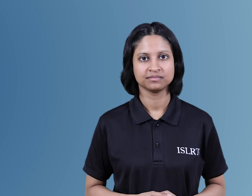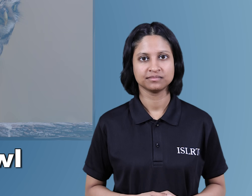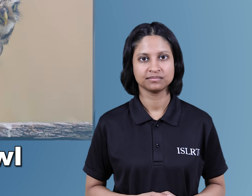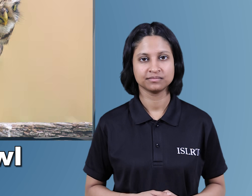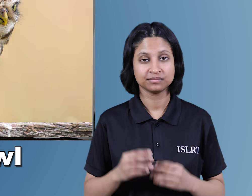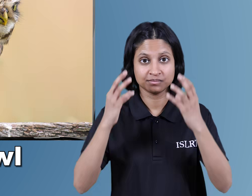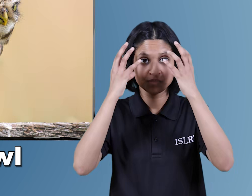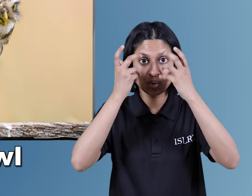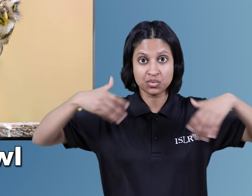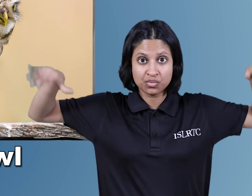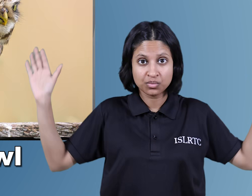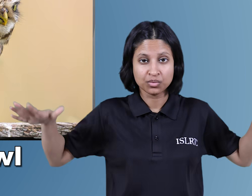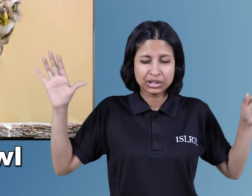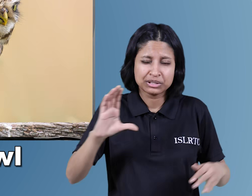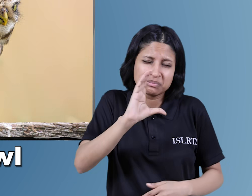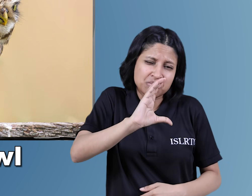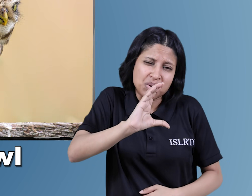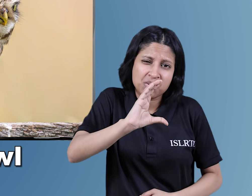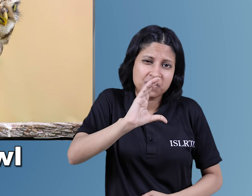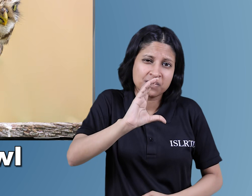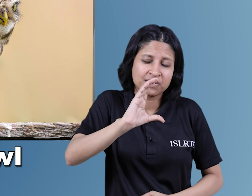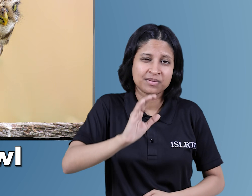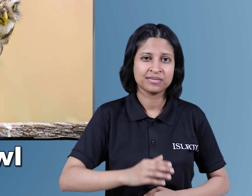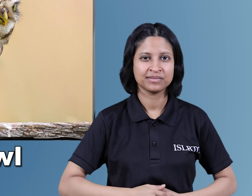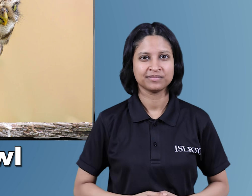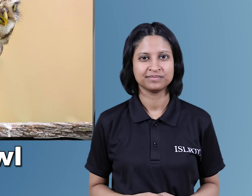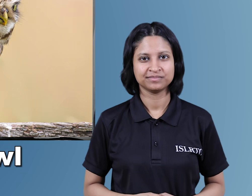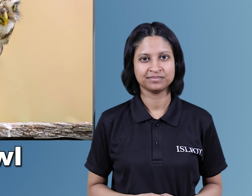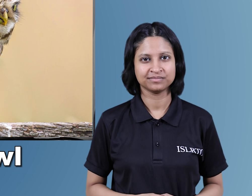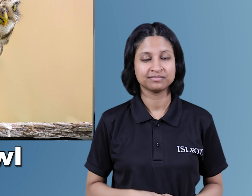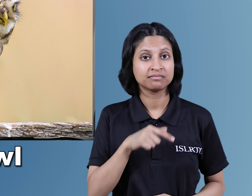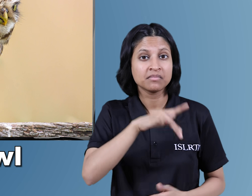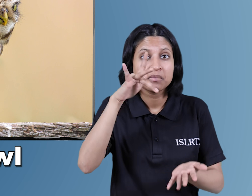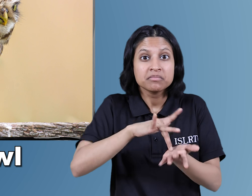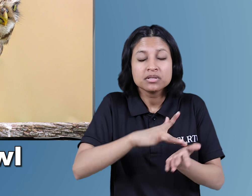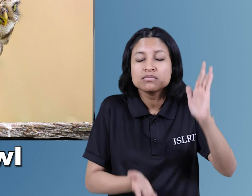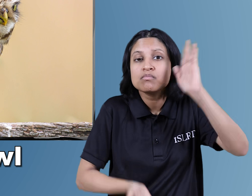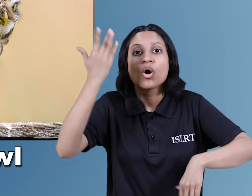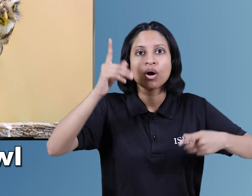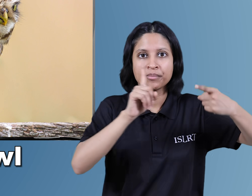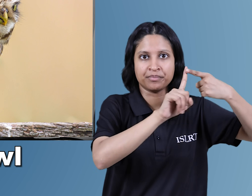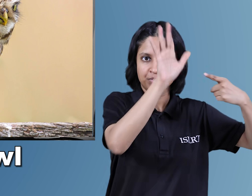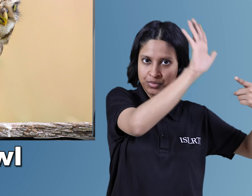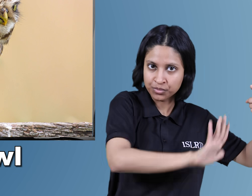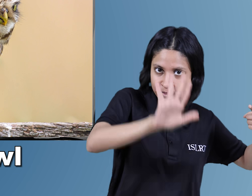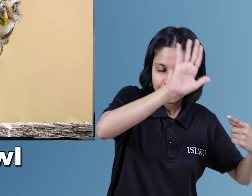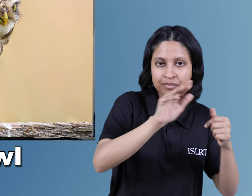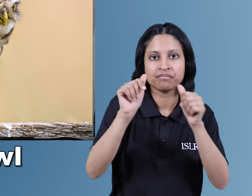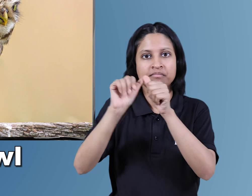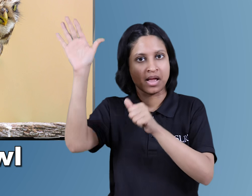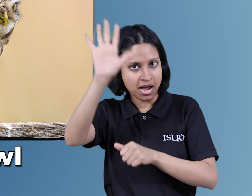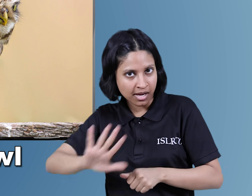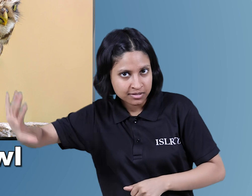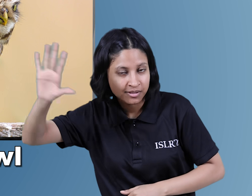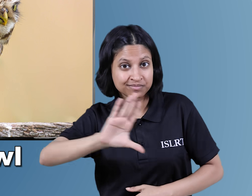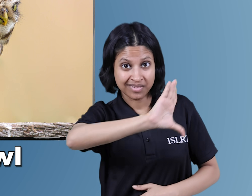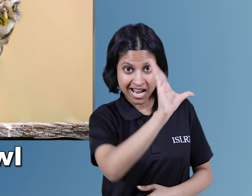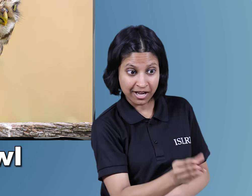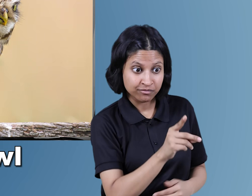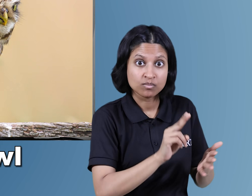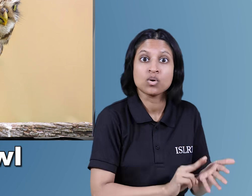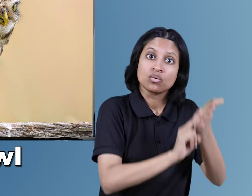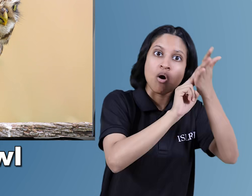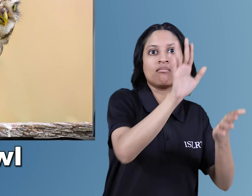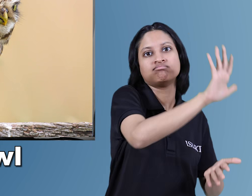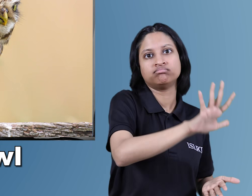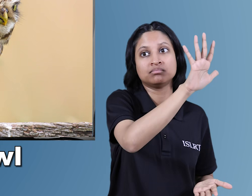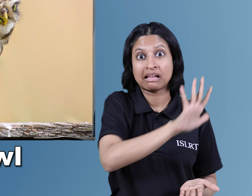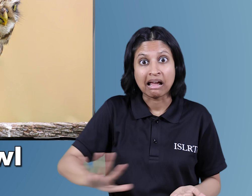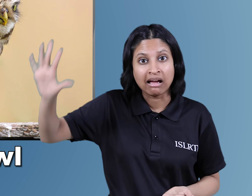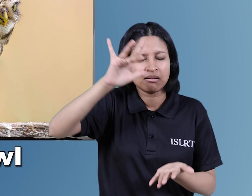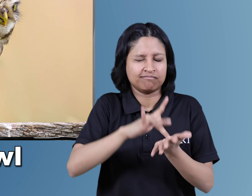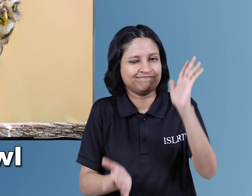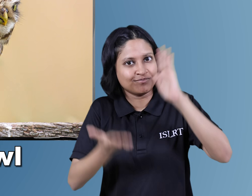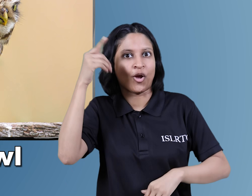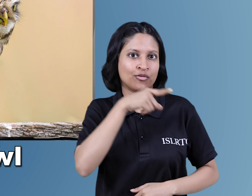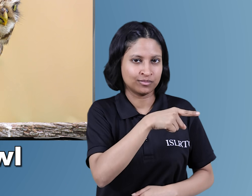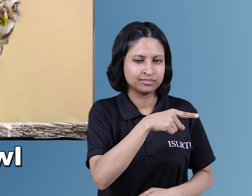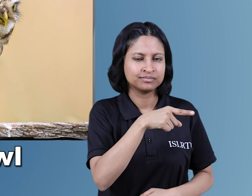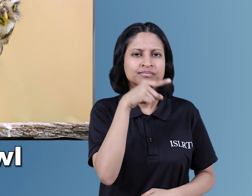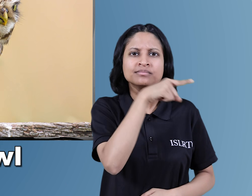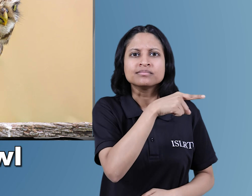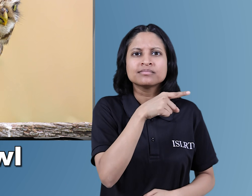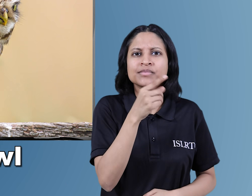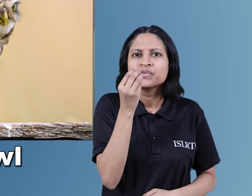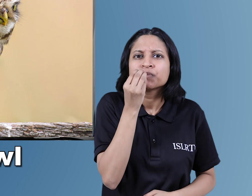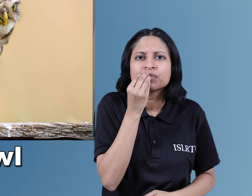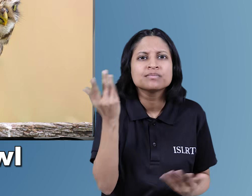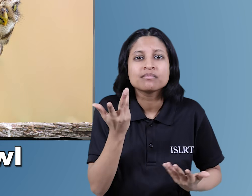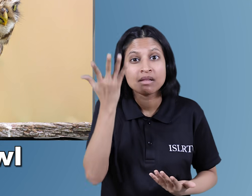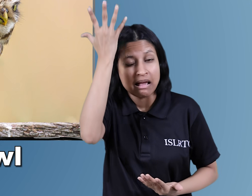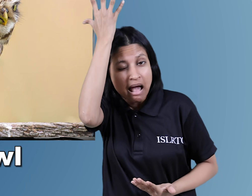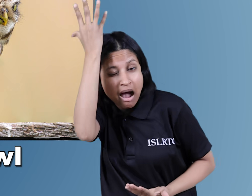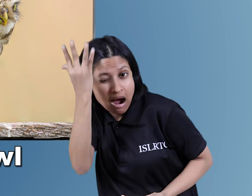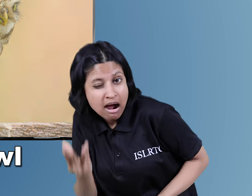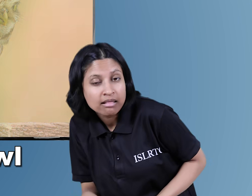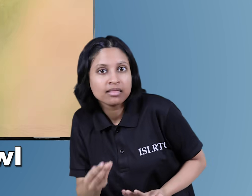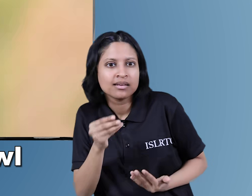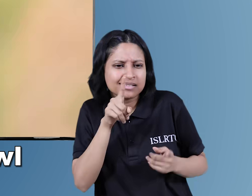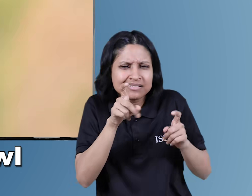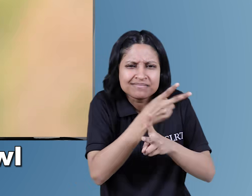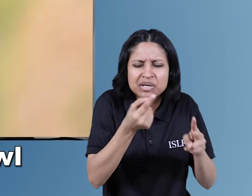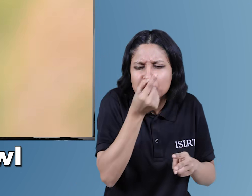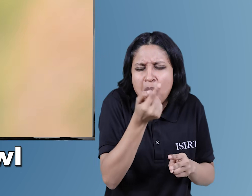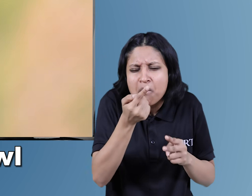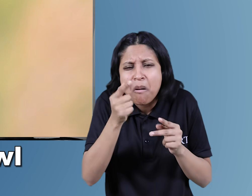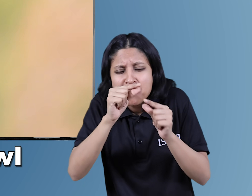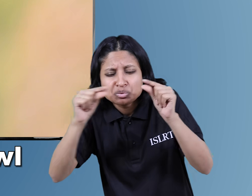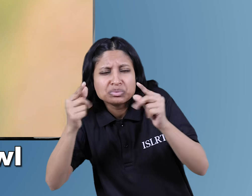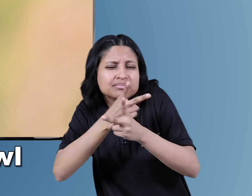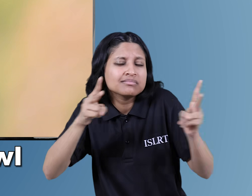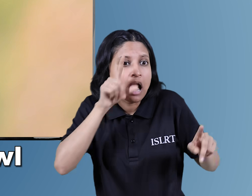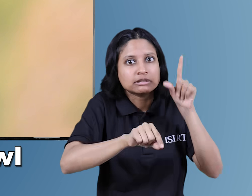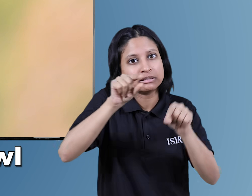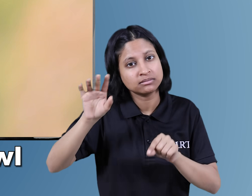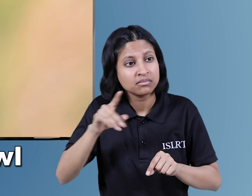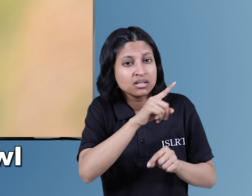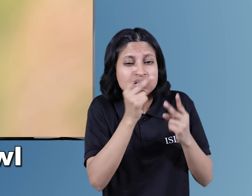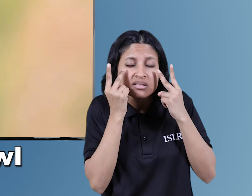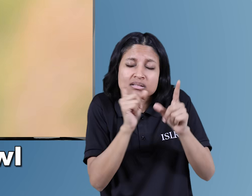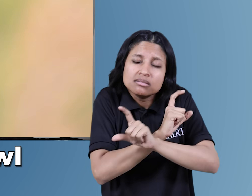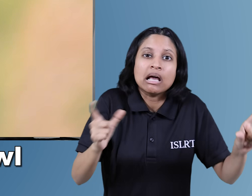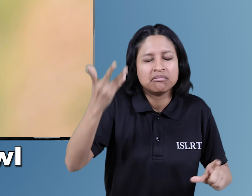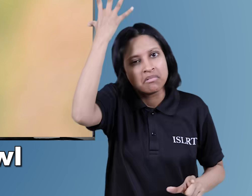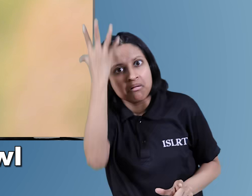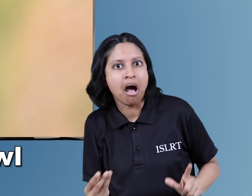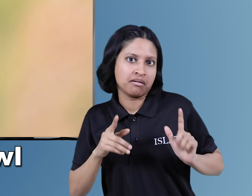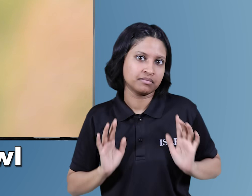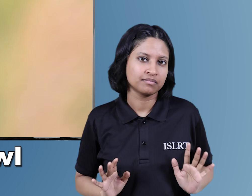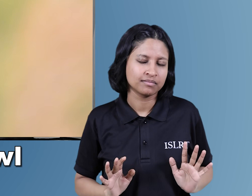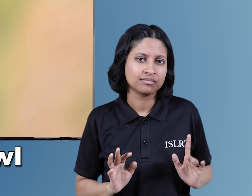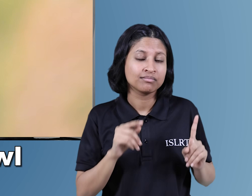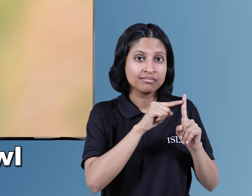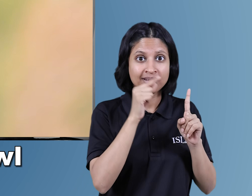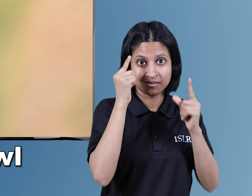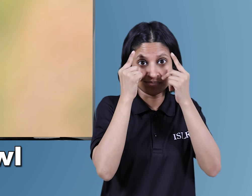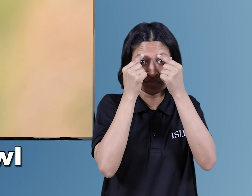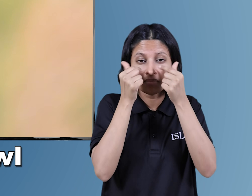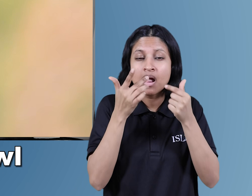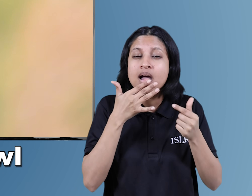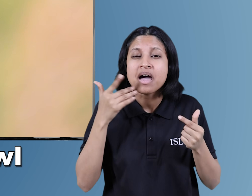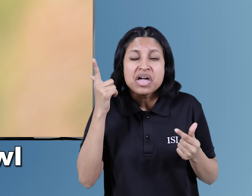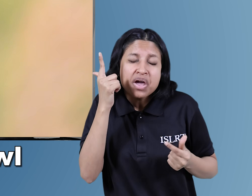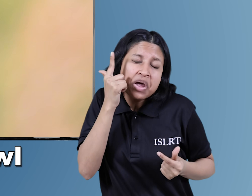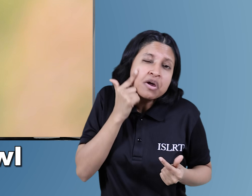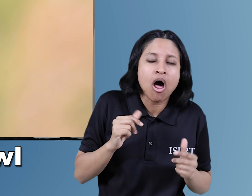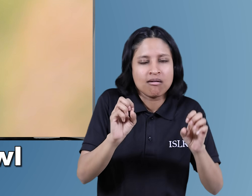Little owl The little owl is a small, nocturnal bird of prey found throughout Europe, parts of Asia and North Africa. They primarily hunt insects using their excellent night vision to locate prey.